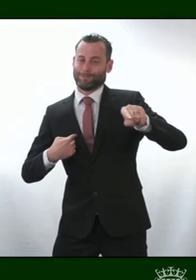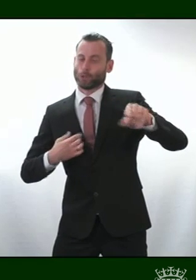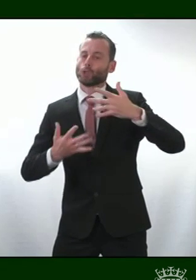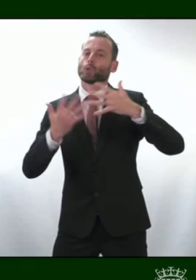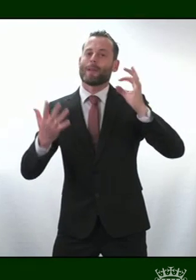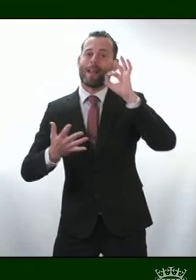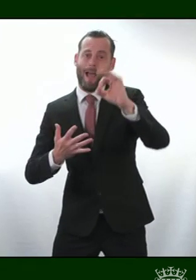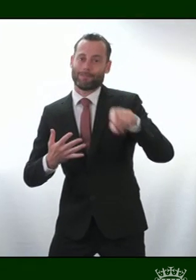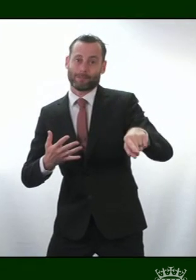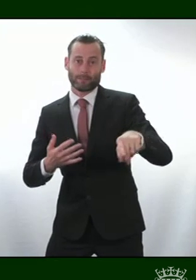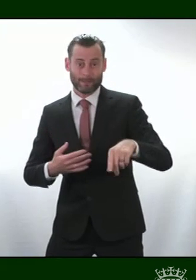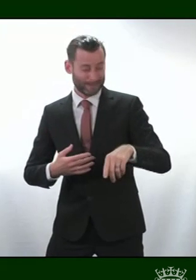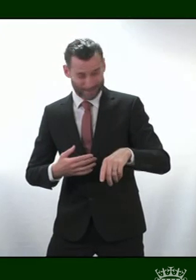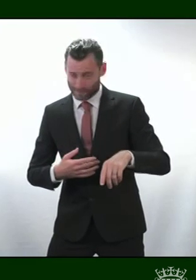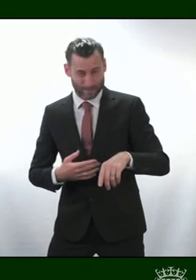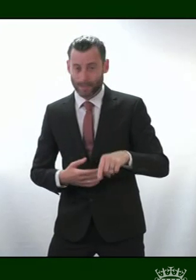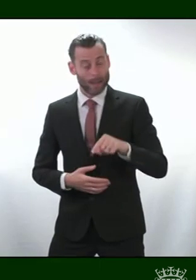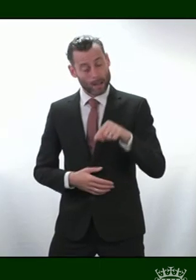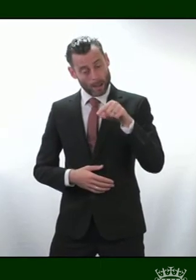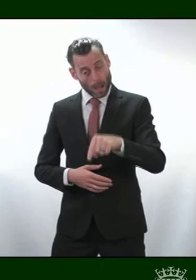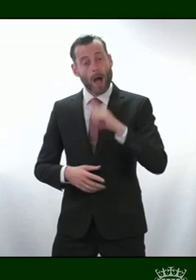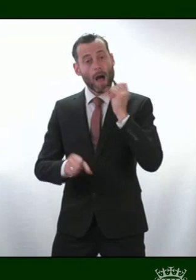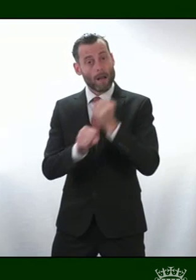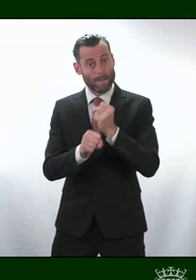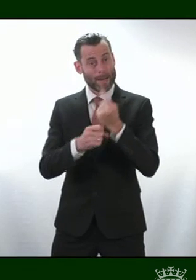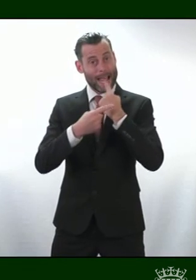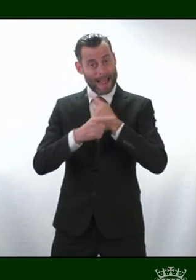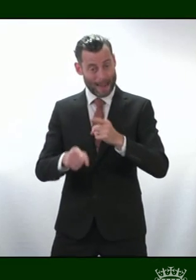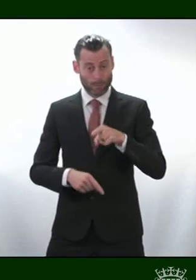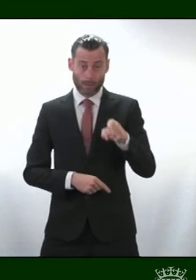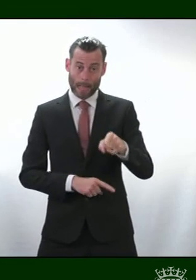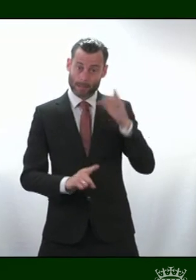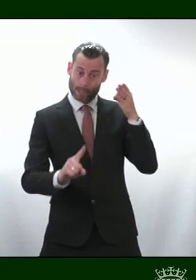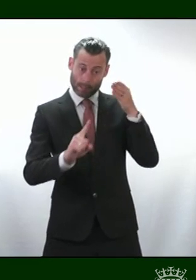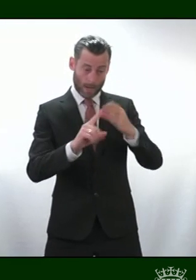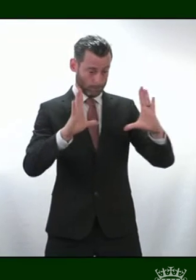These were the Government’s own figures and own targets that they failed on.